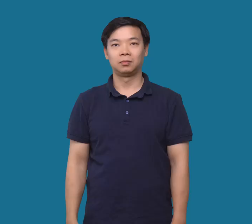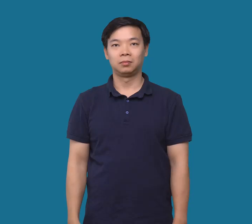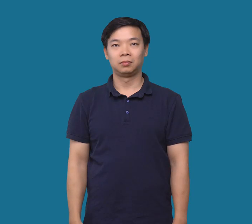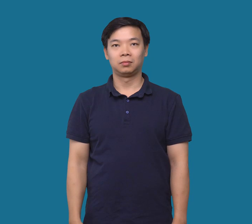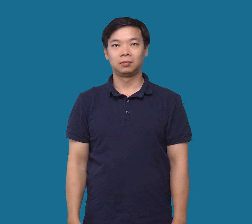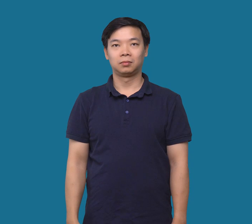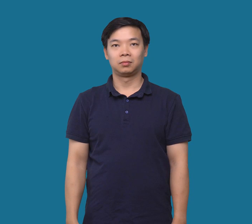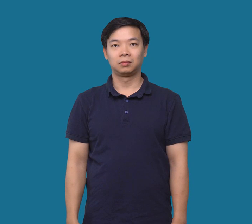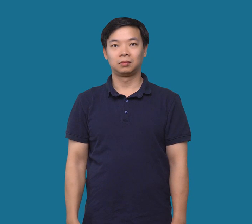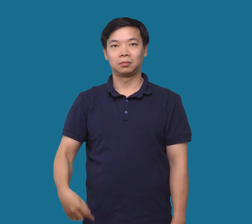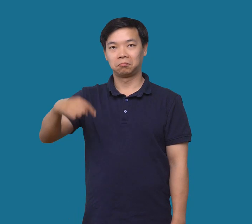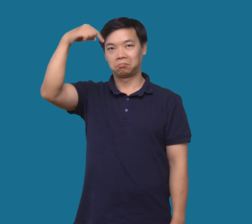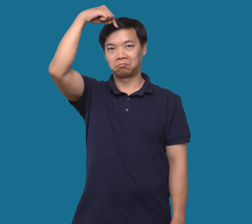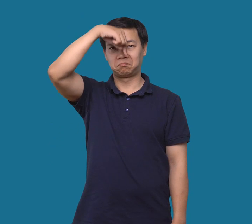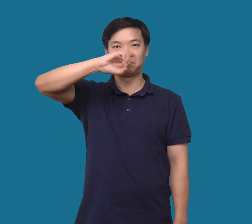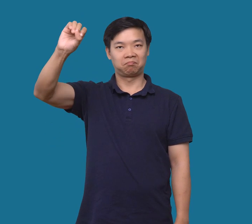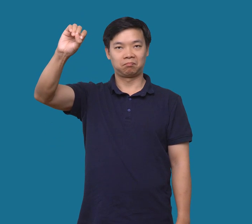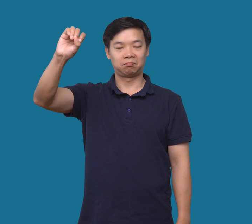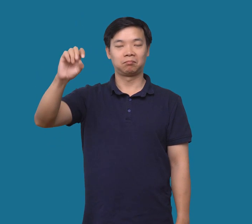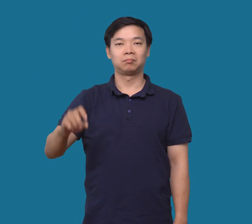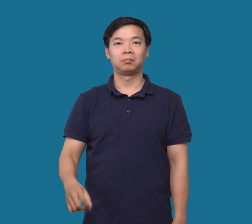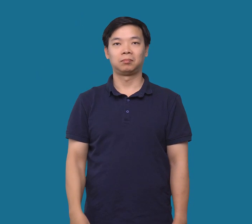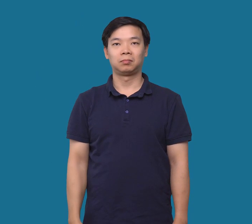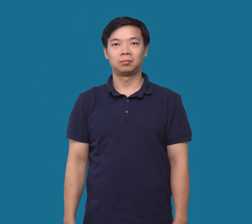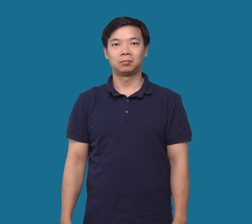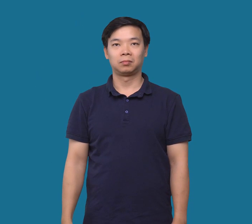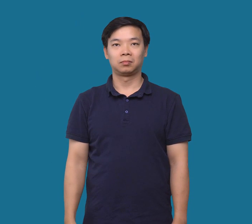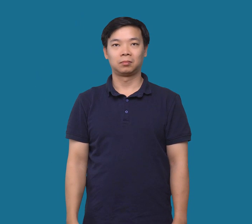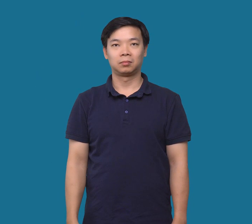vô ý thức